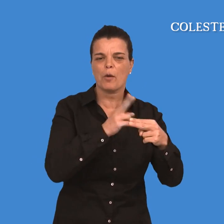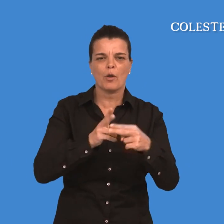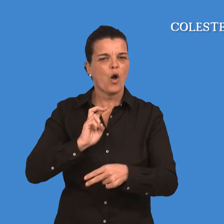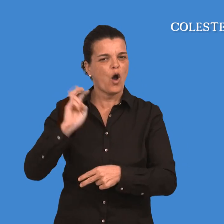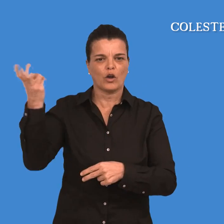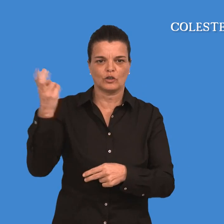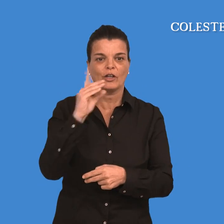otro